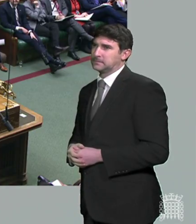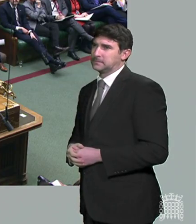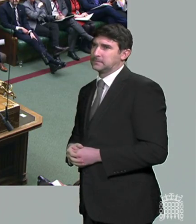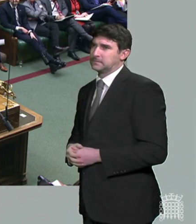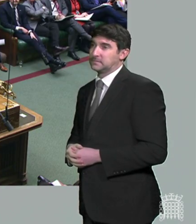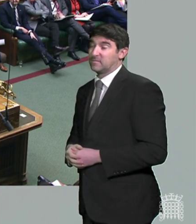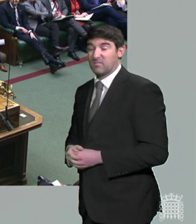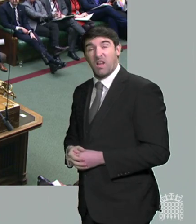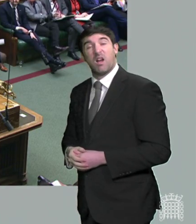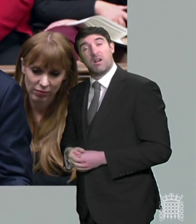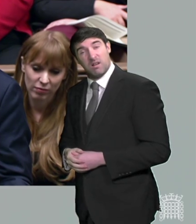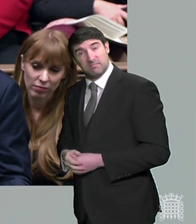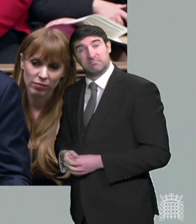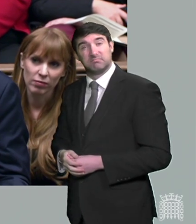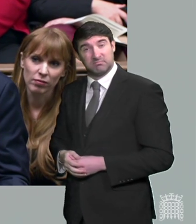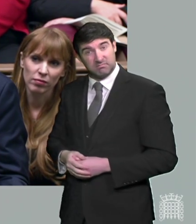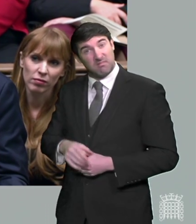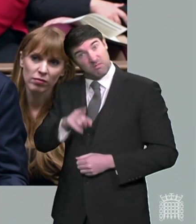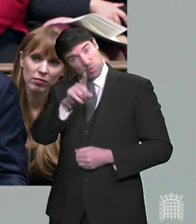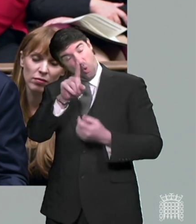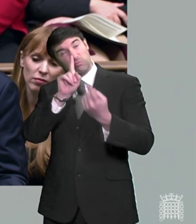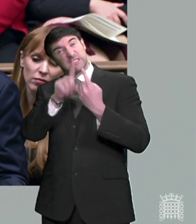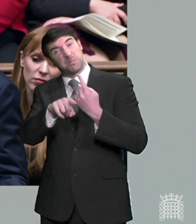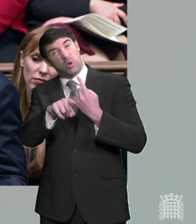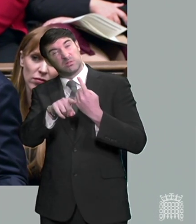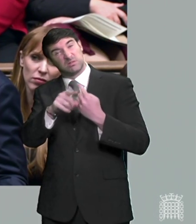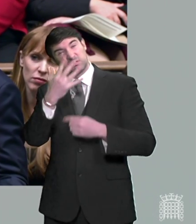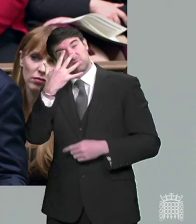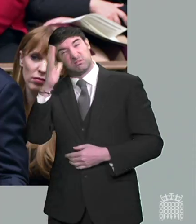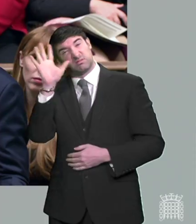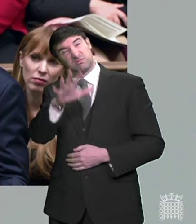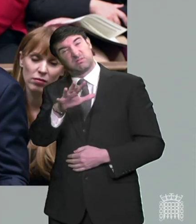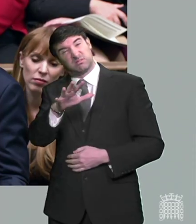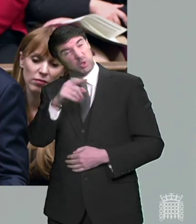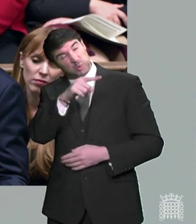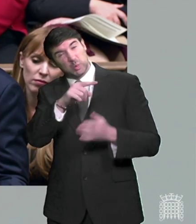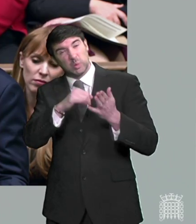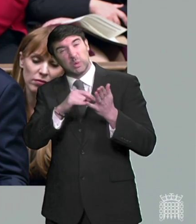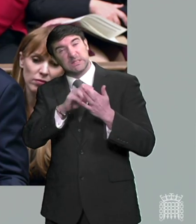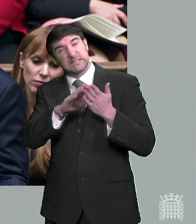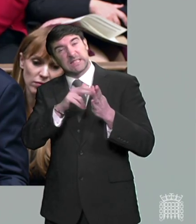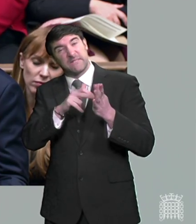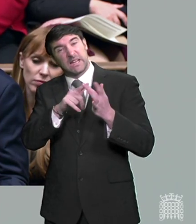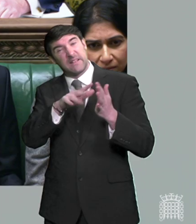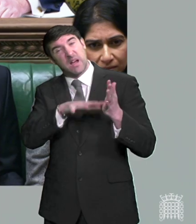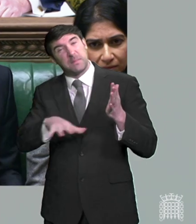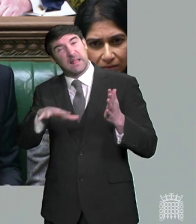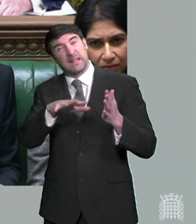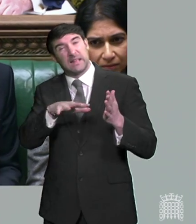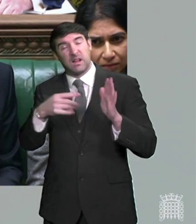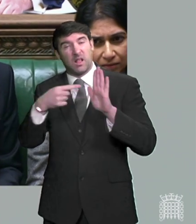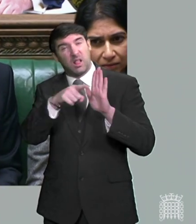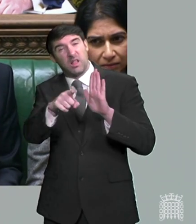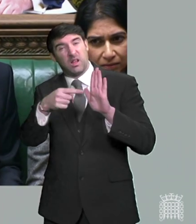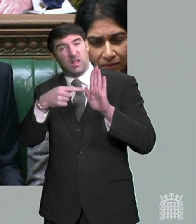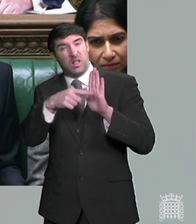So, that is the Prime Minister’s answer to Stephanie’s family—deflect, blame others, never take responsibility.